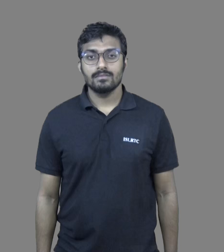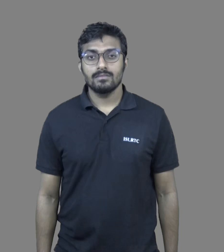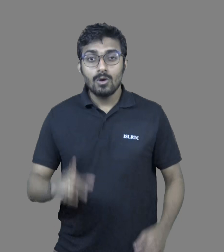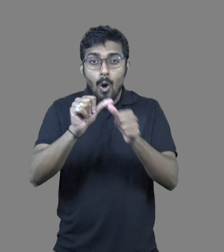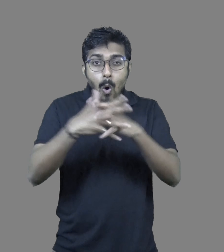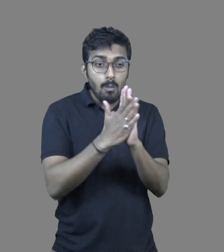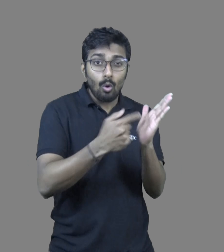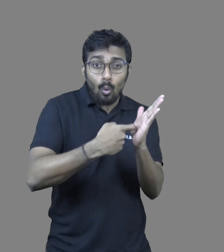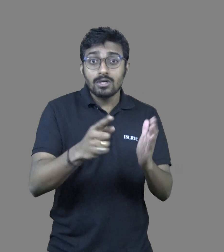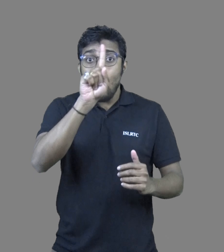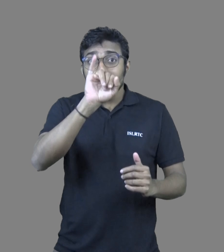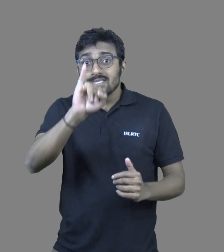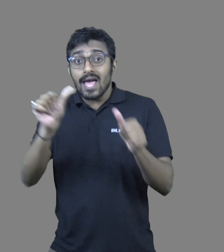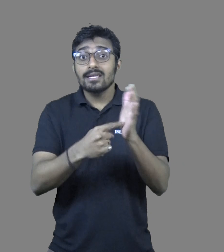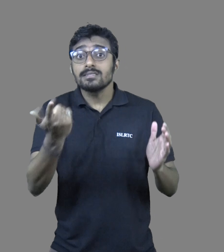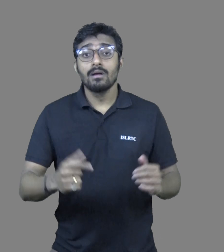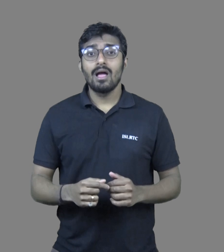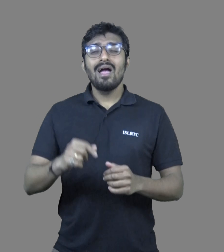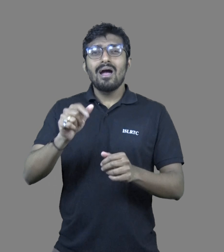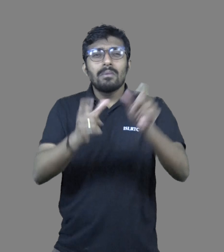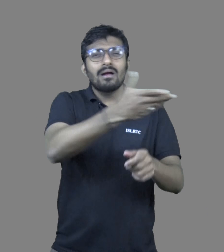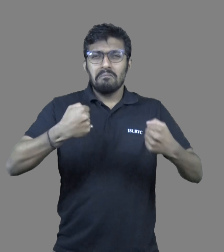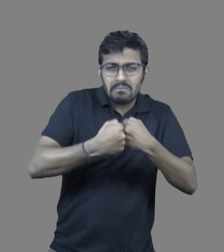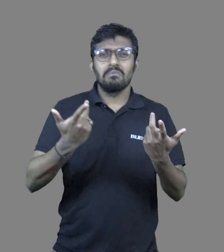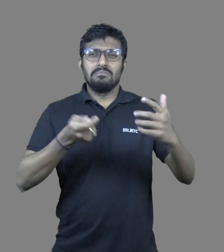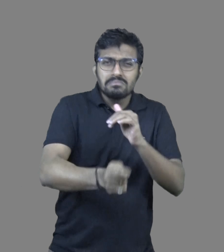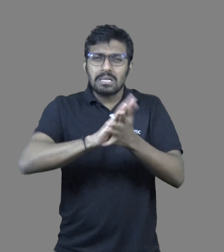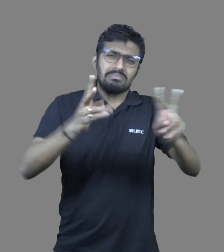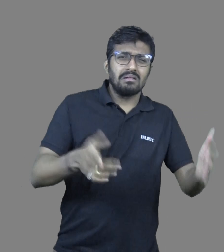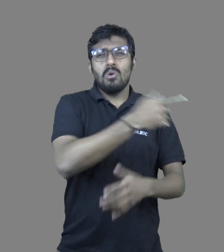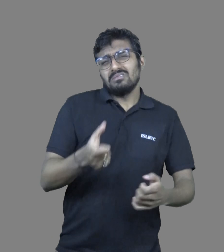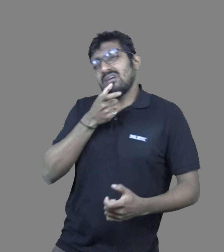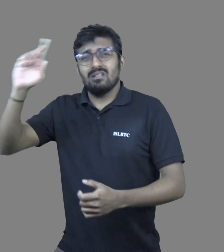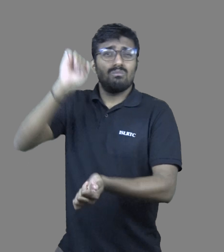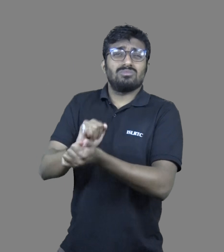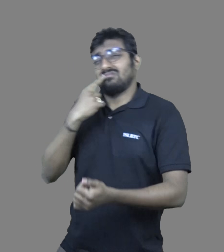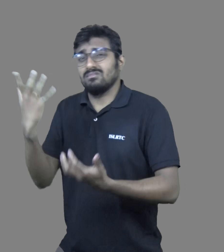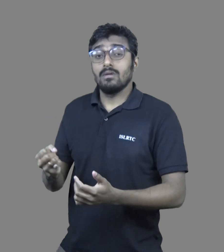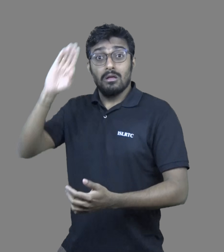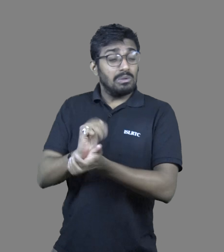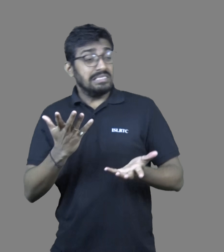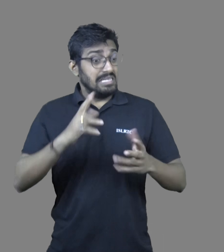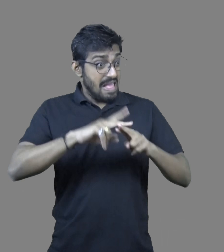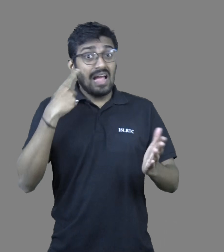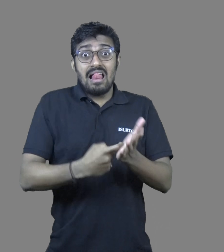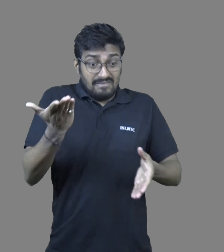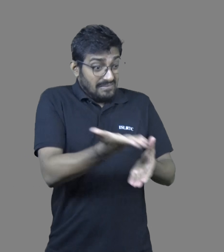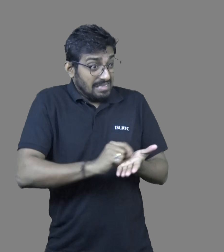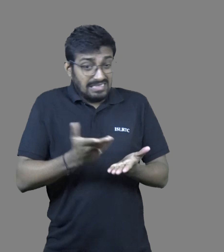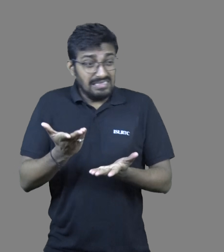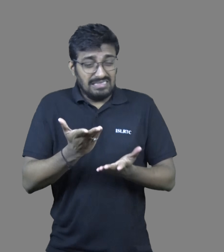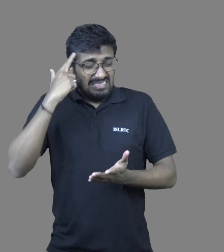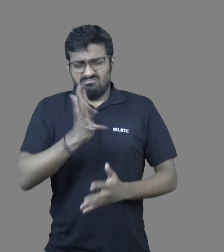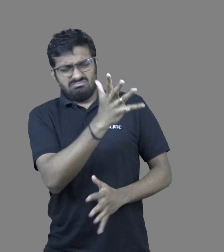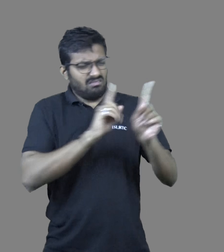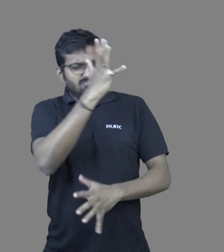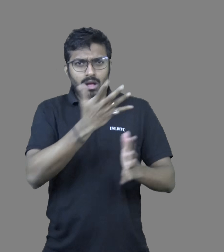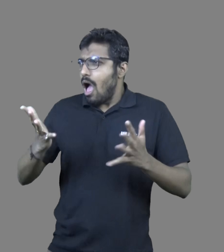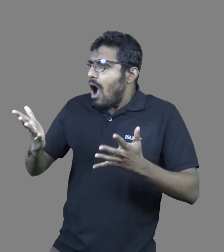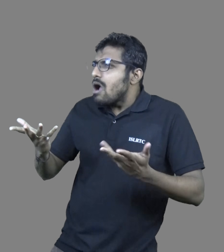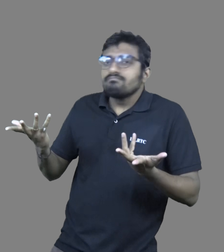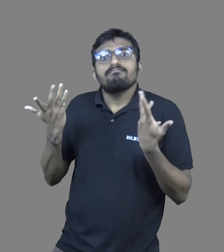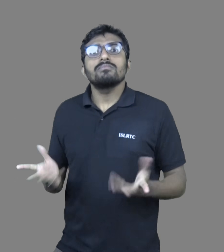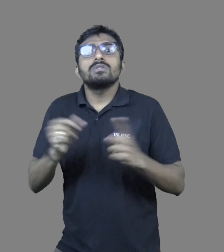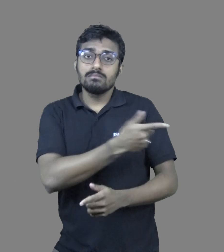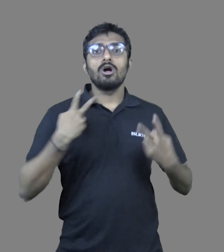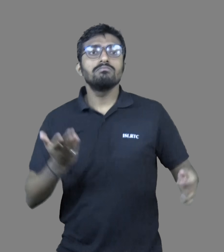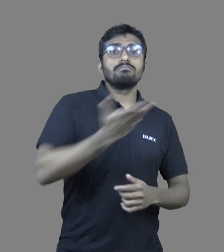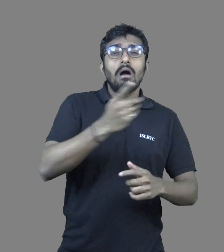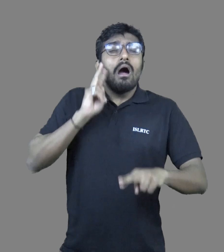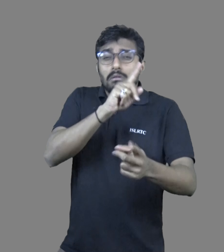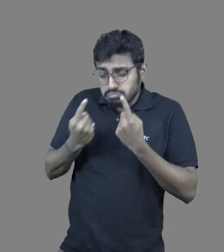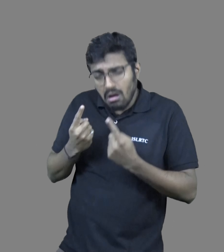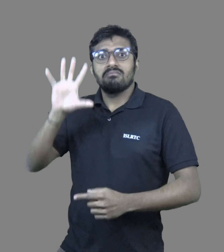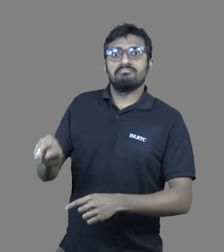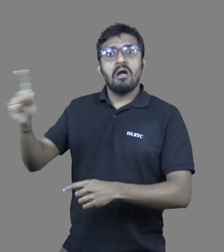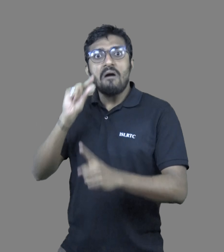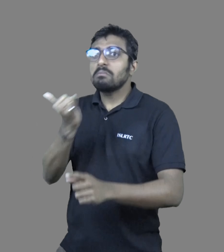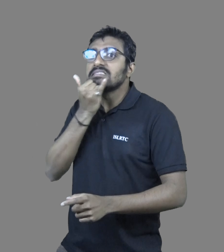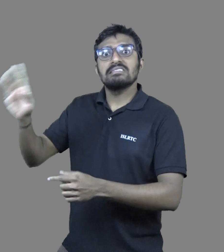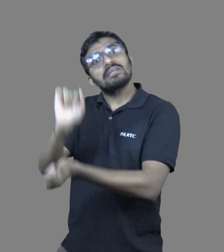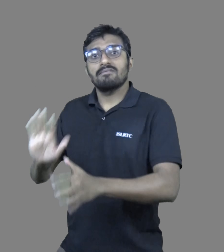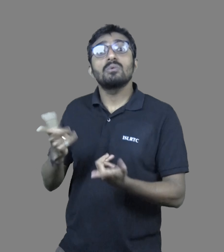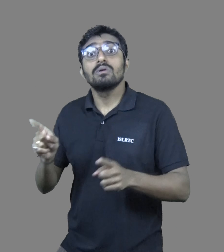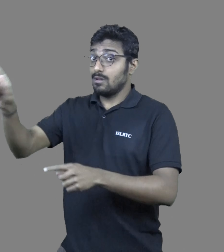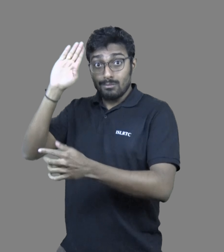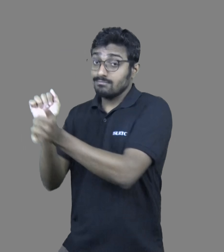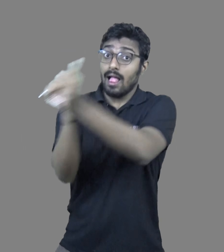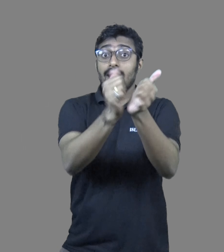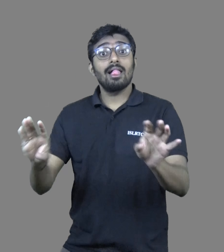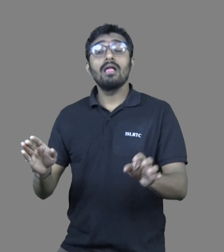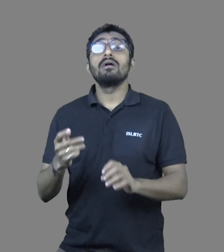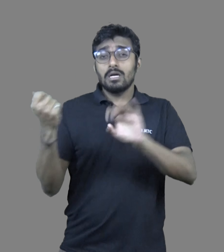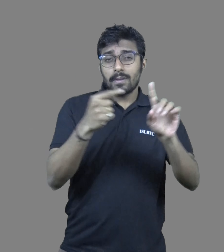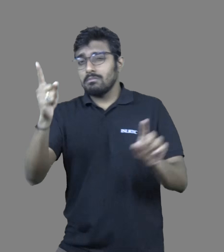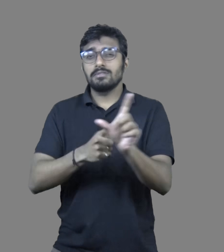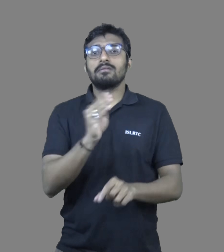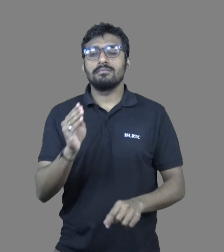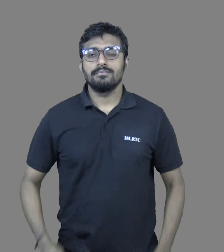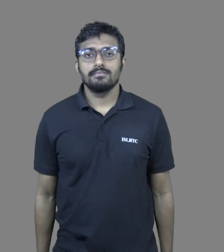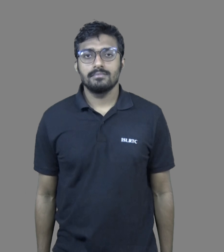Section 166A IPC